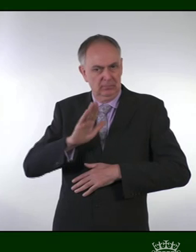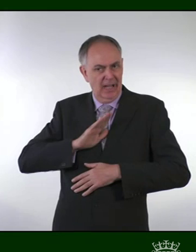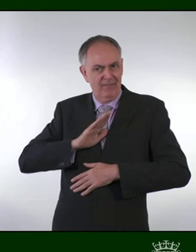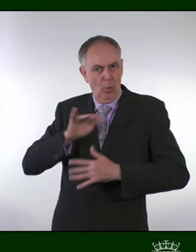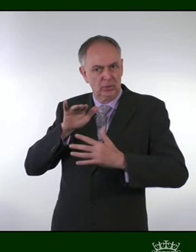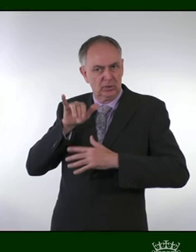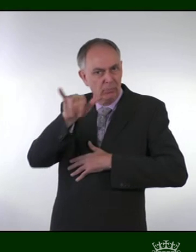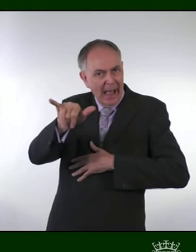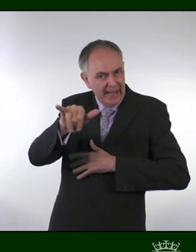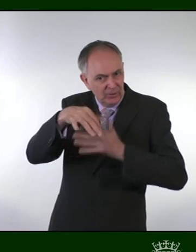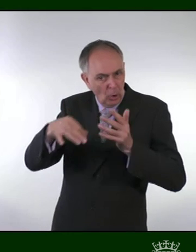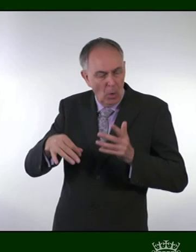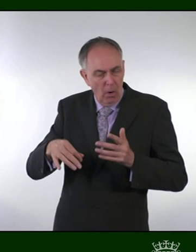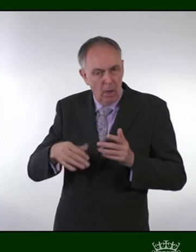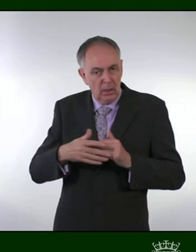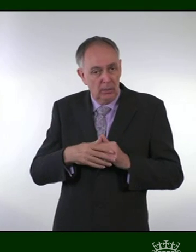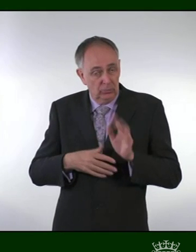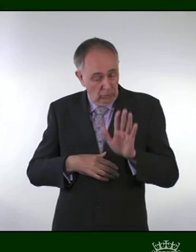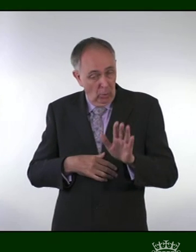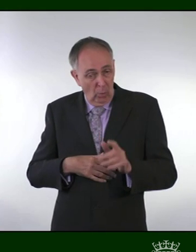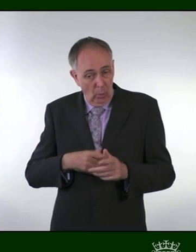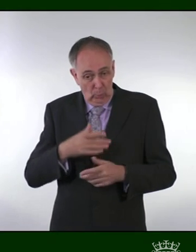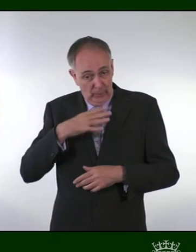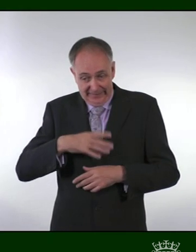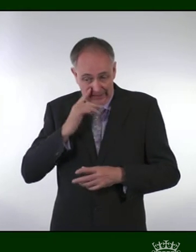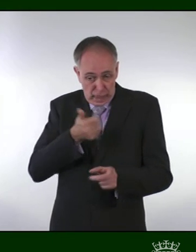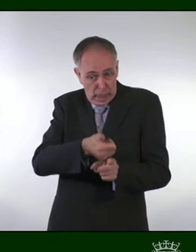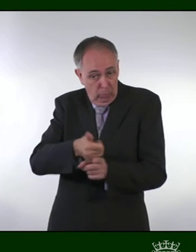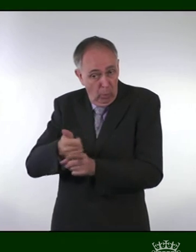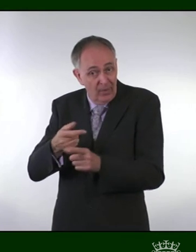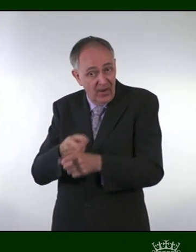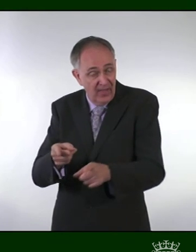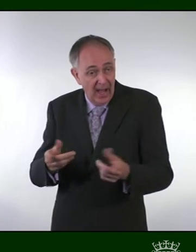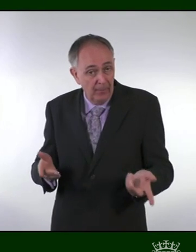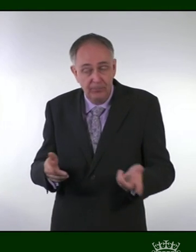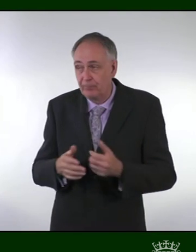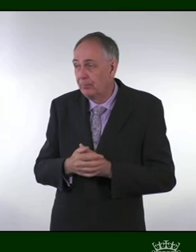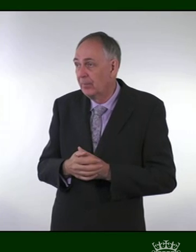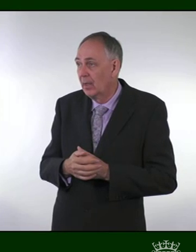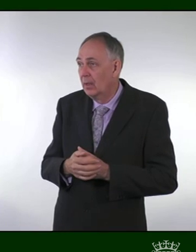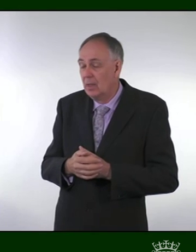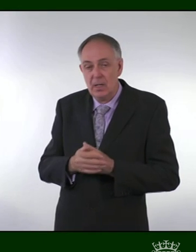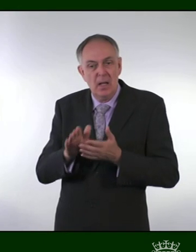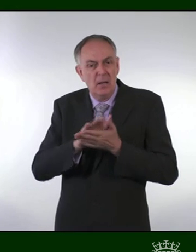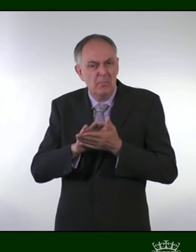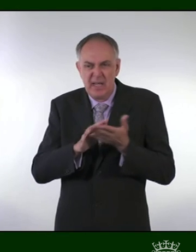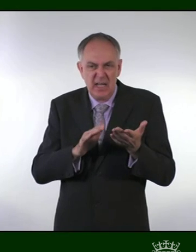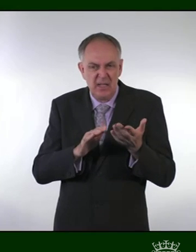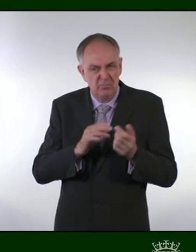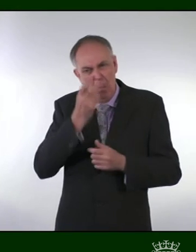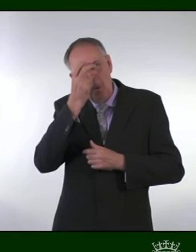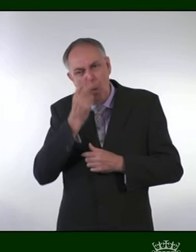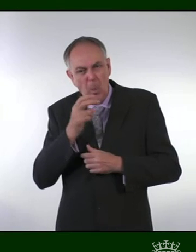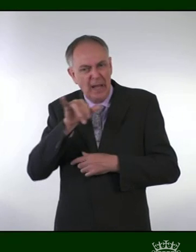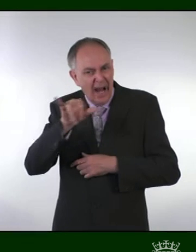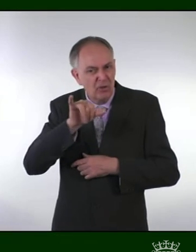When will the Prime Minister announce a wide-ranging support package for the aerospace industry, which must include a scrappage scheme for old and highly polluting aircraft?